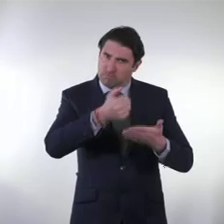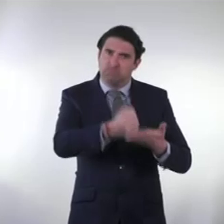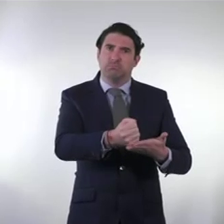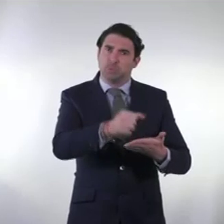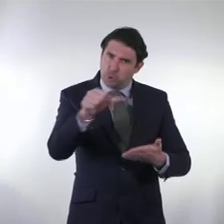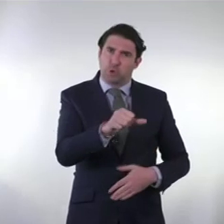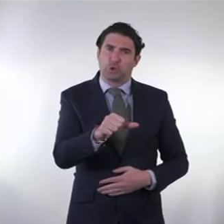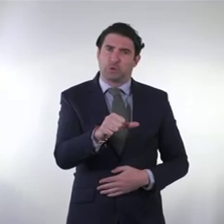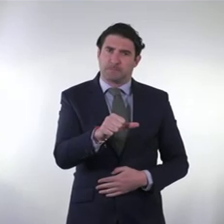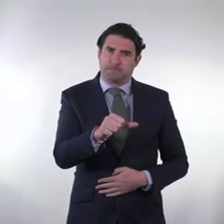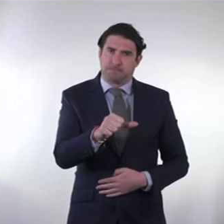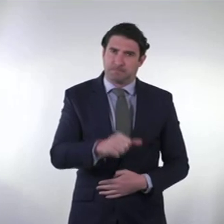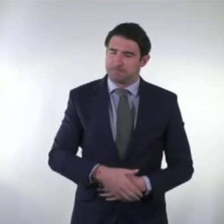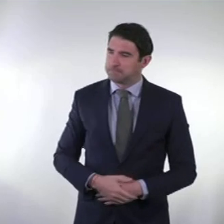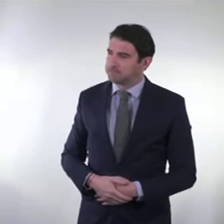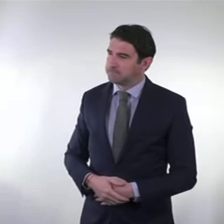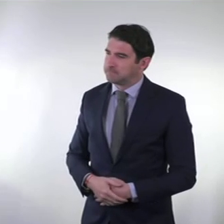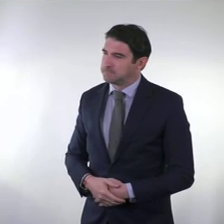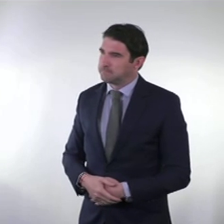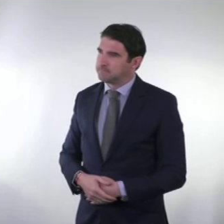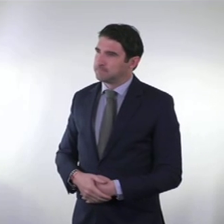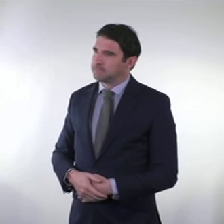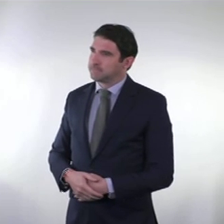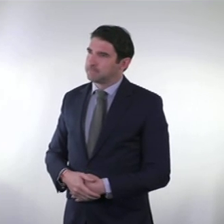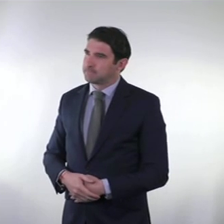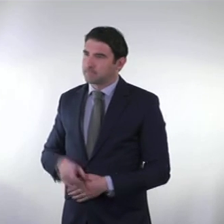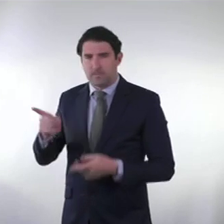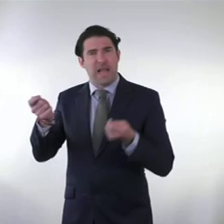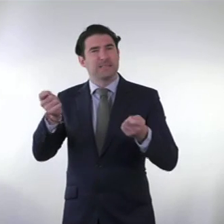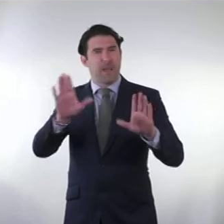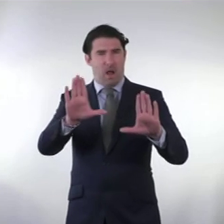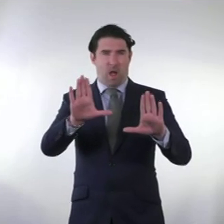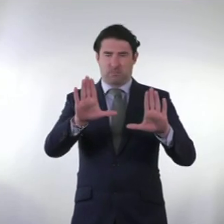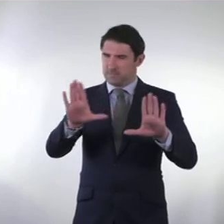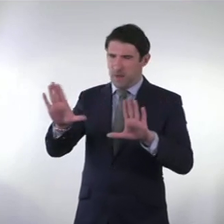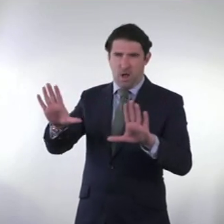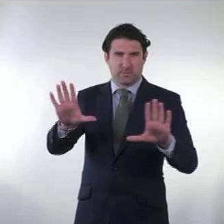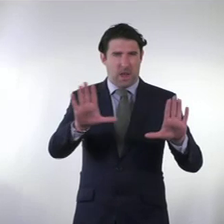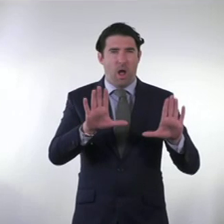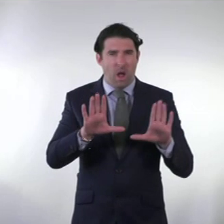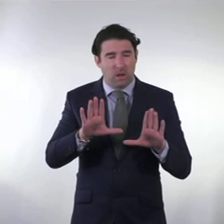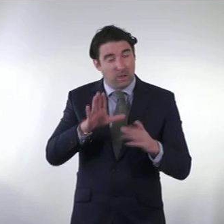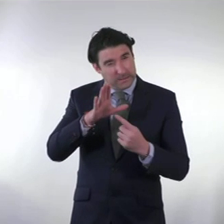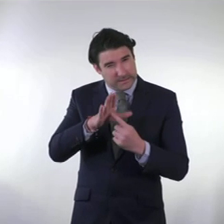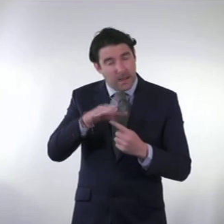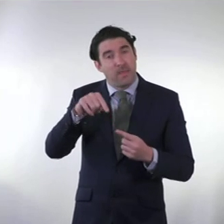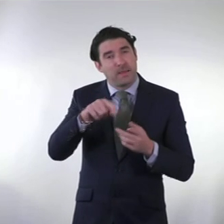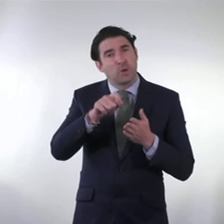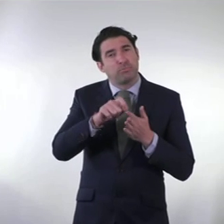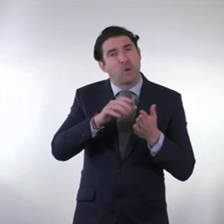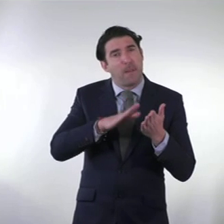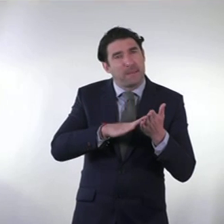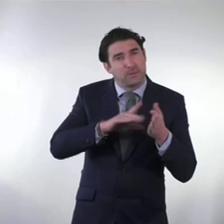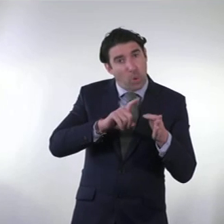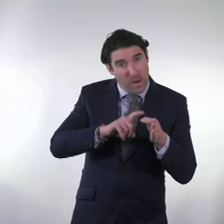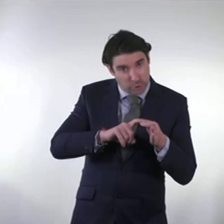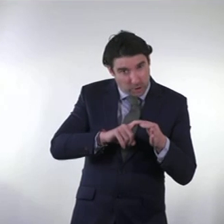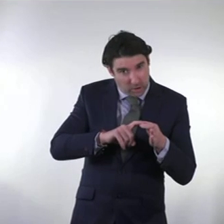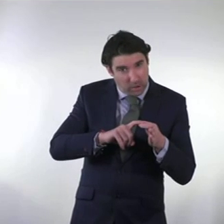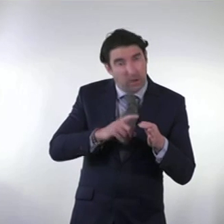Order. May I just say that it is very important to remind everybody that it is Prime Minister’s questions, not Opposition questions?